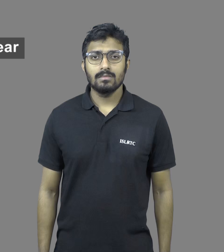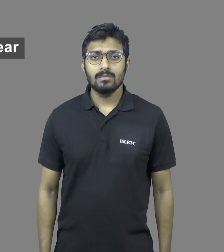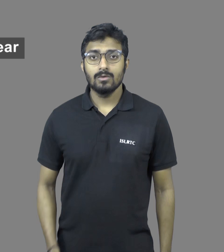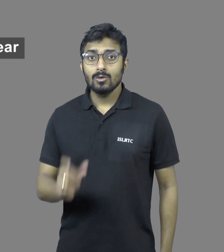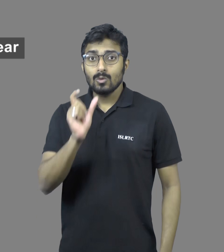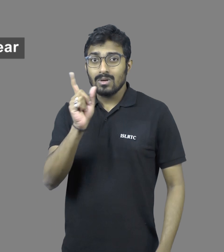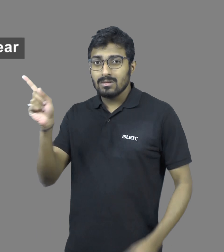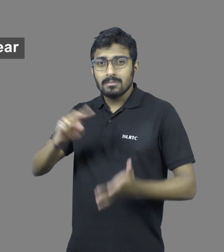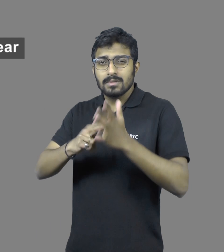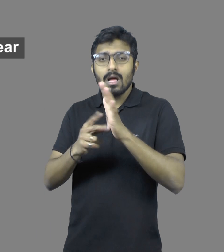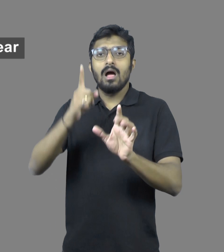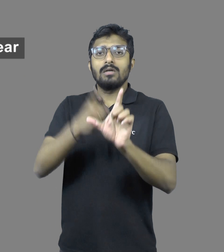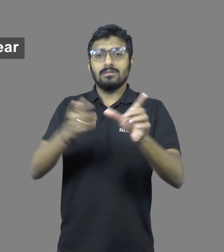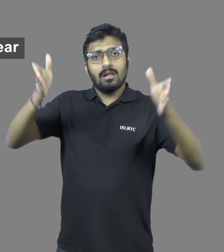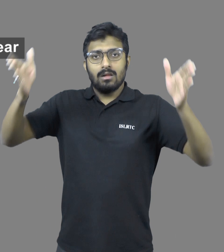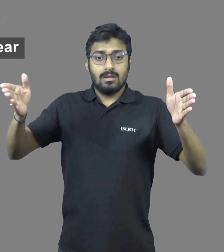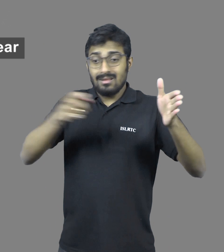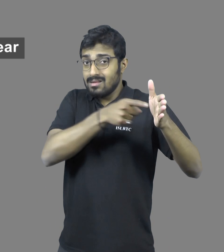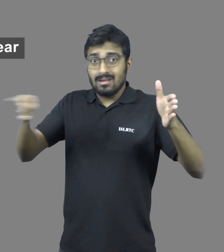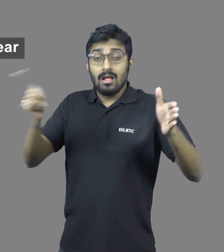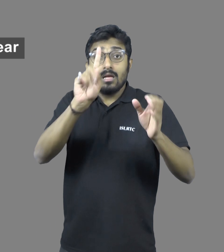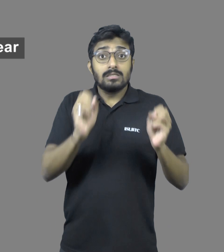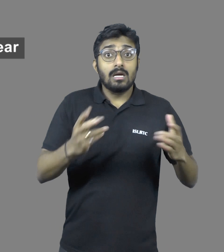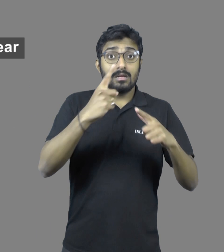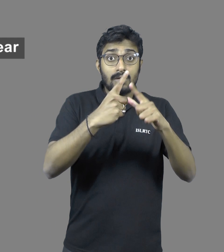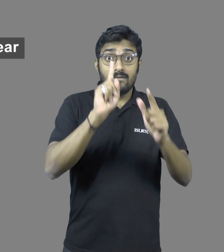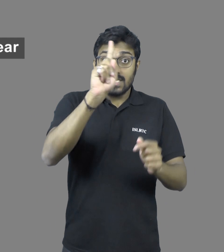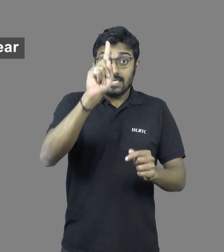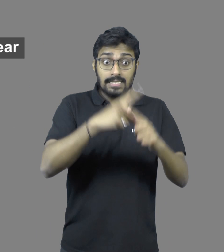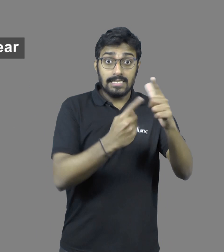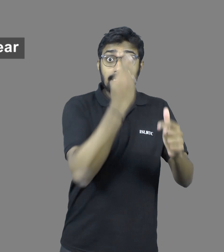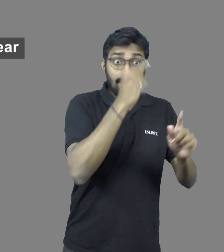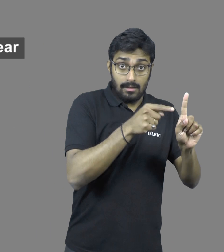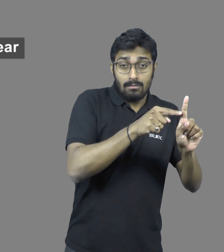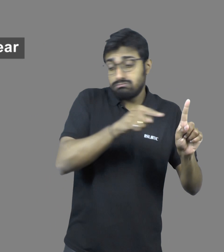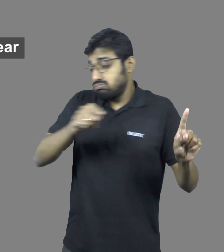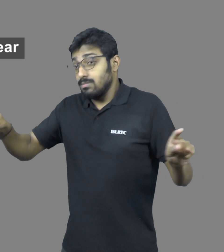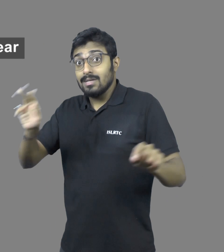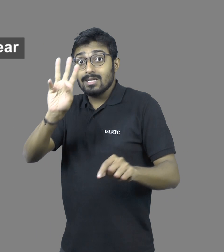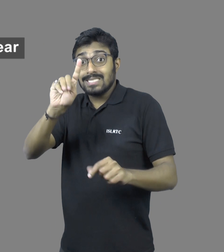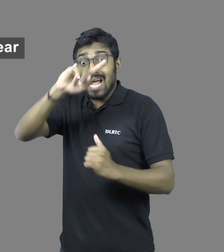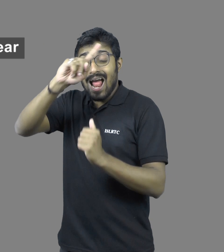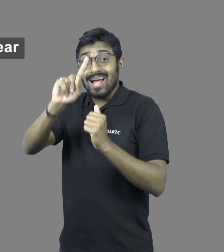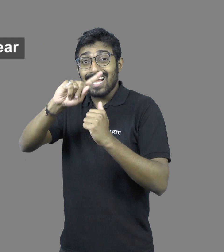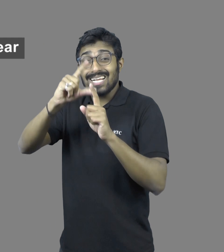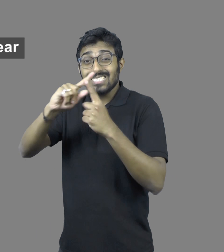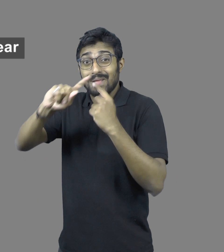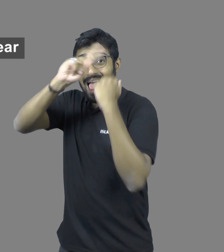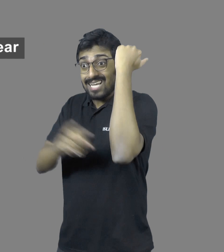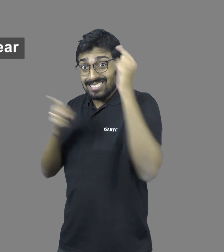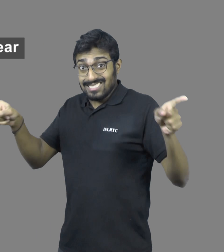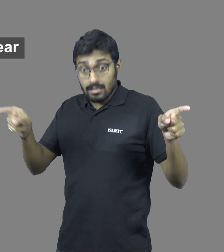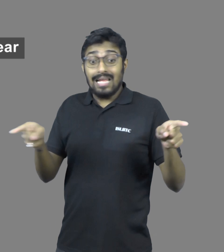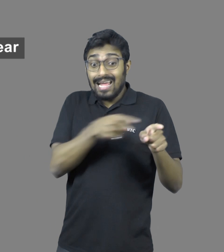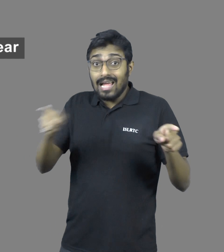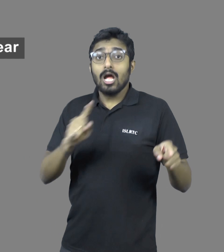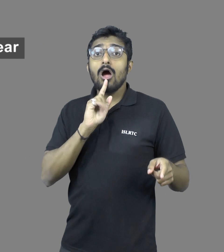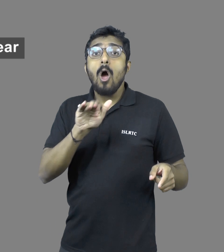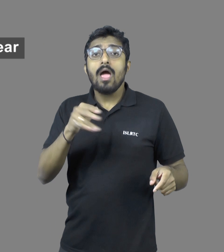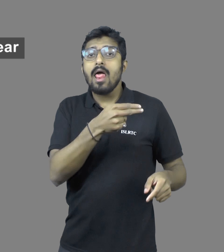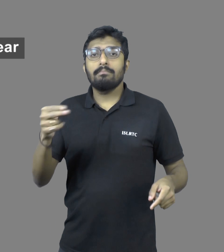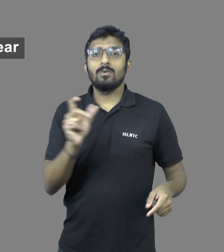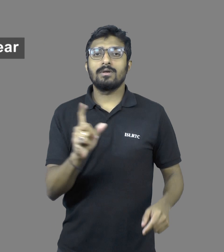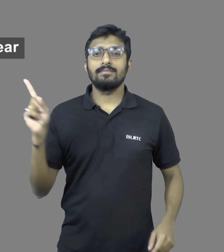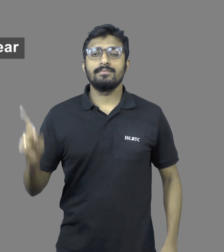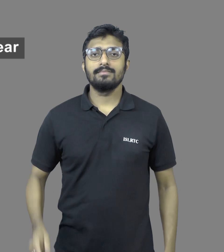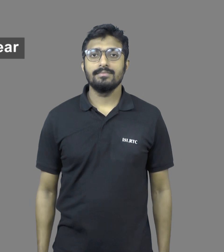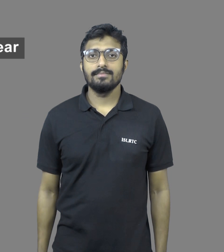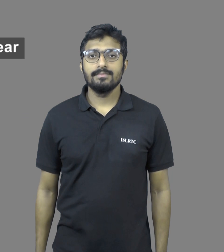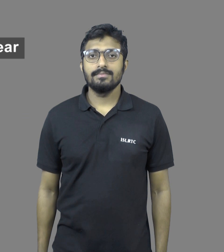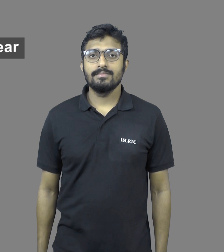Calendar Year